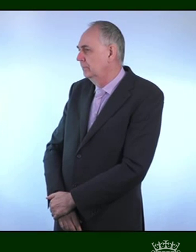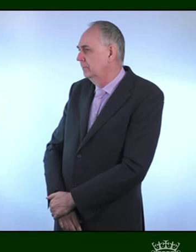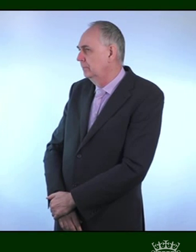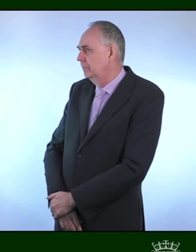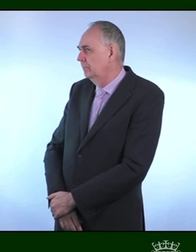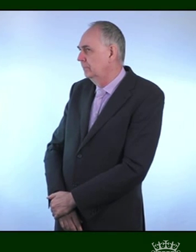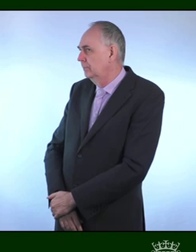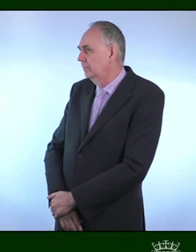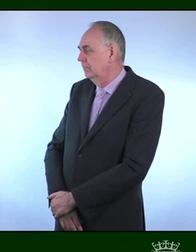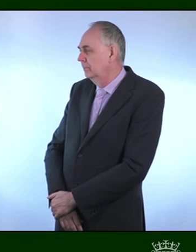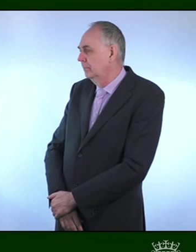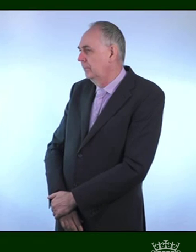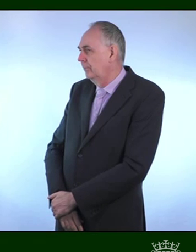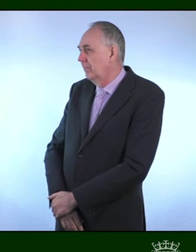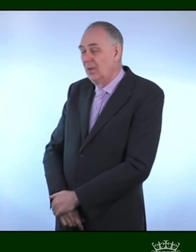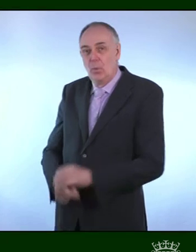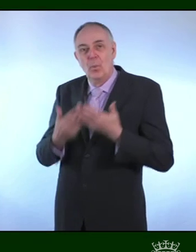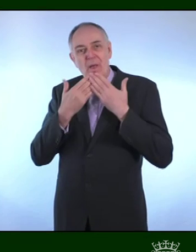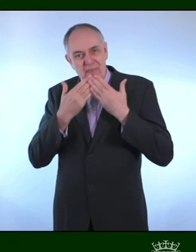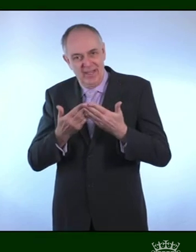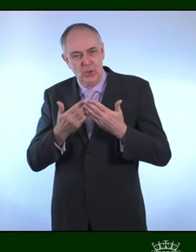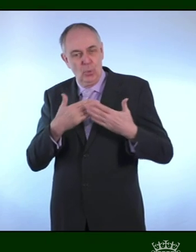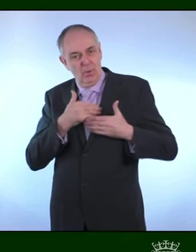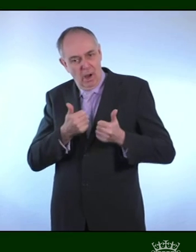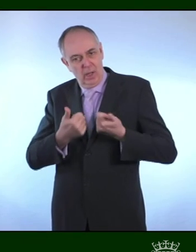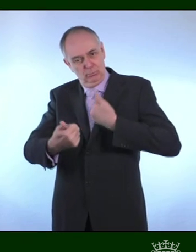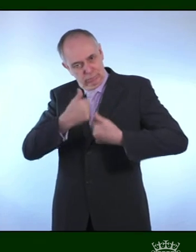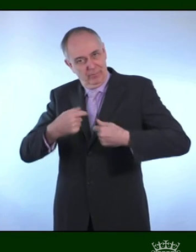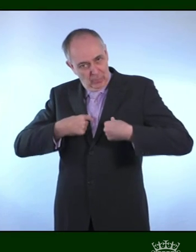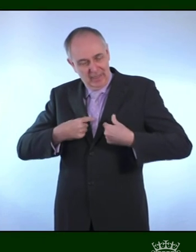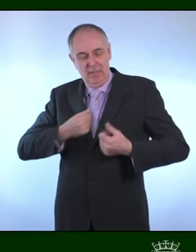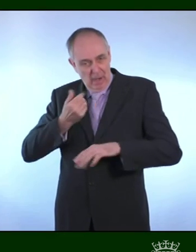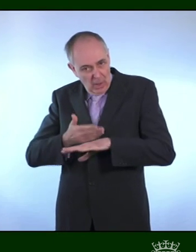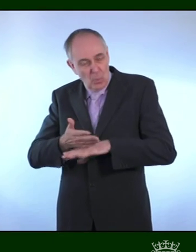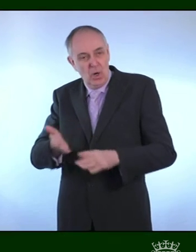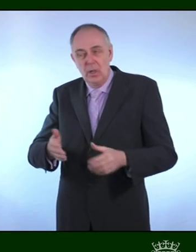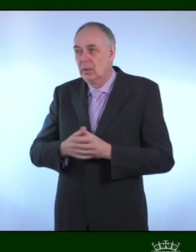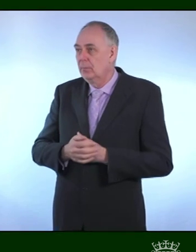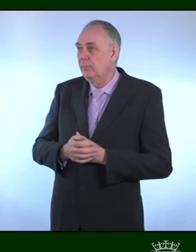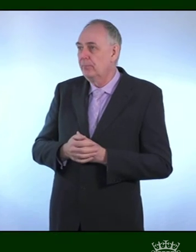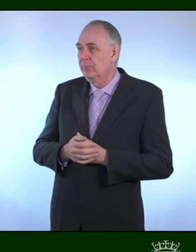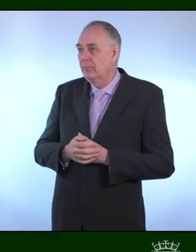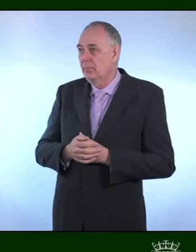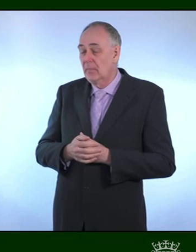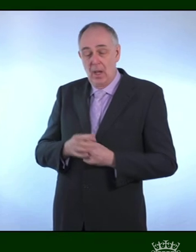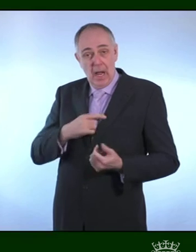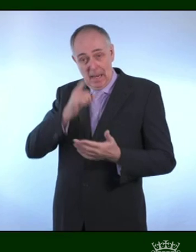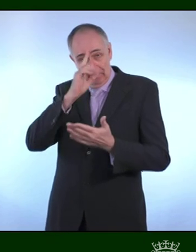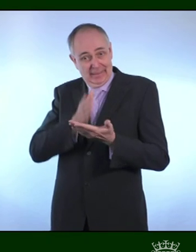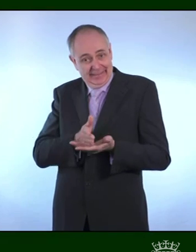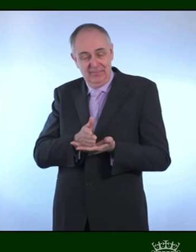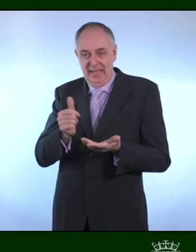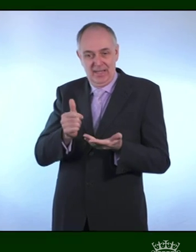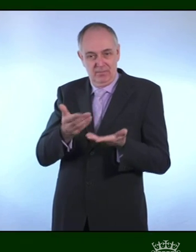I thank the Prime Minister for his very kind remarks. I believe in a decent, socially just society.